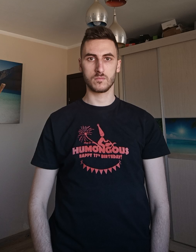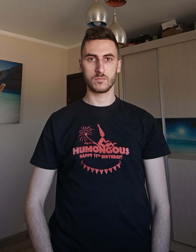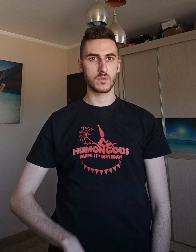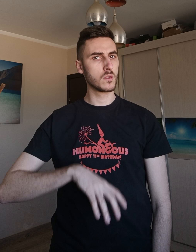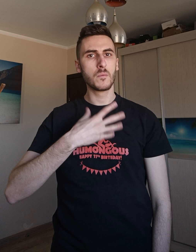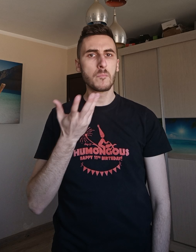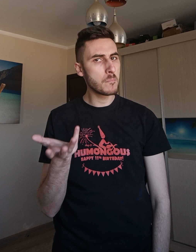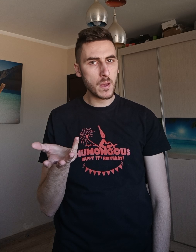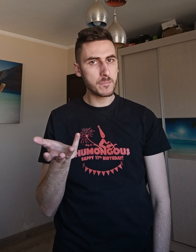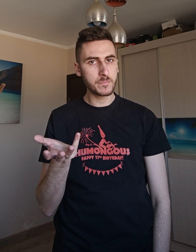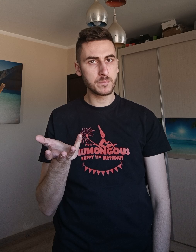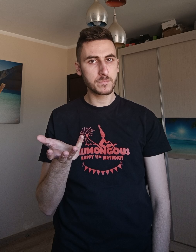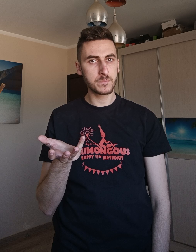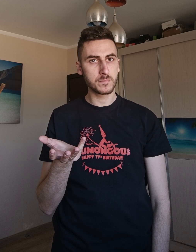מה